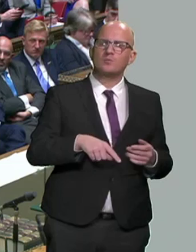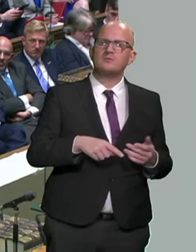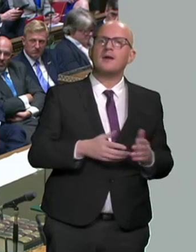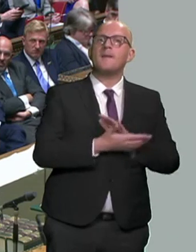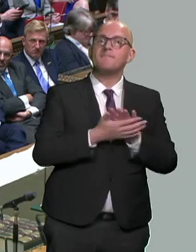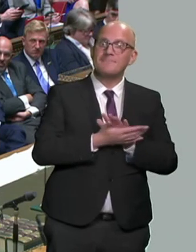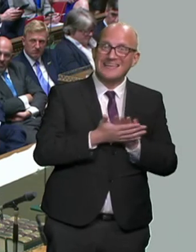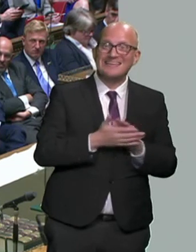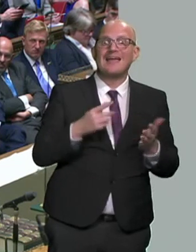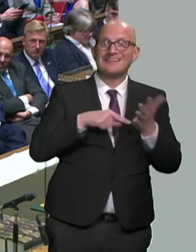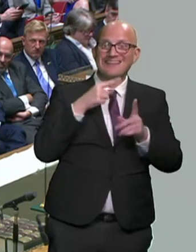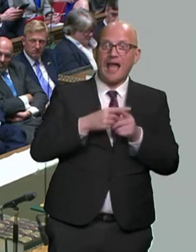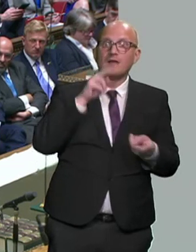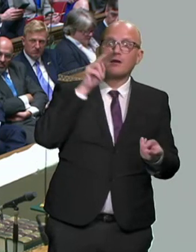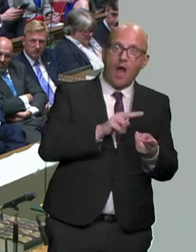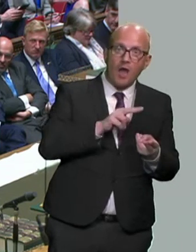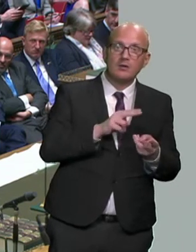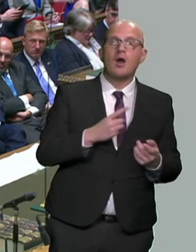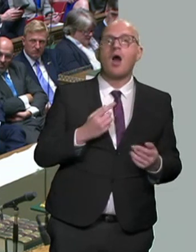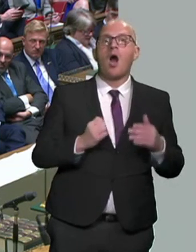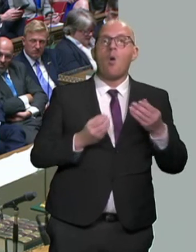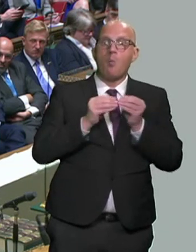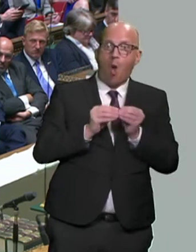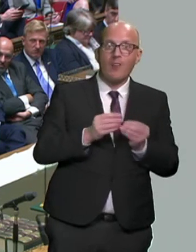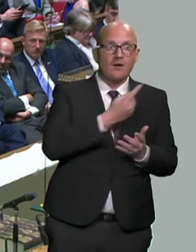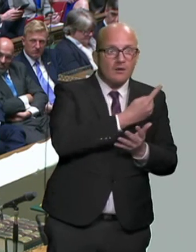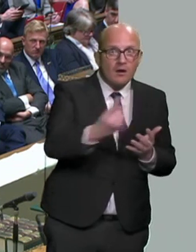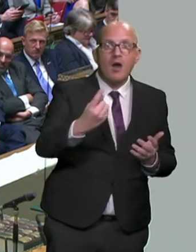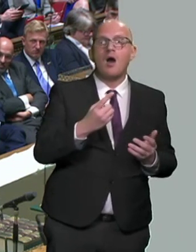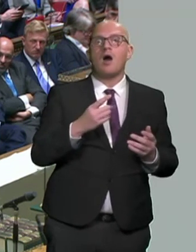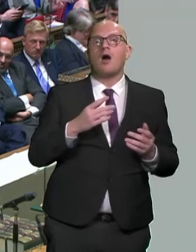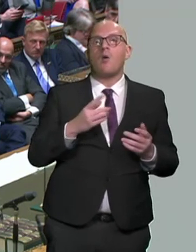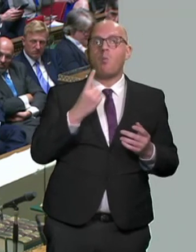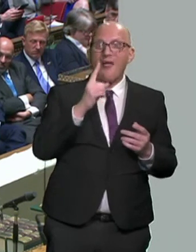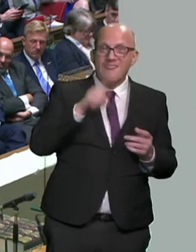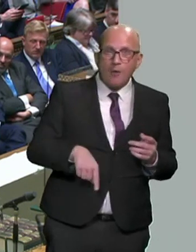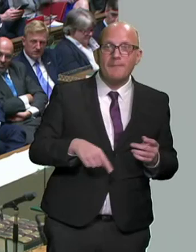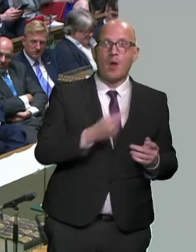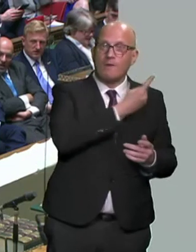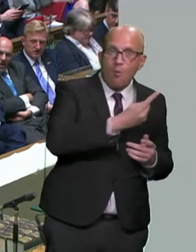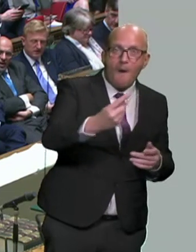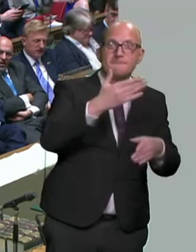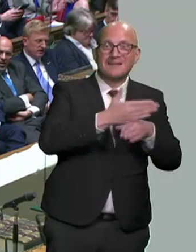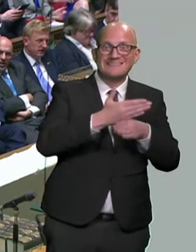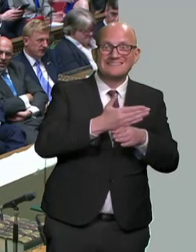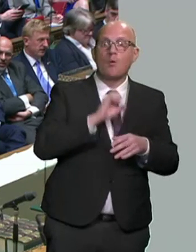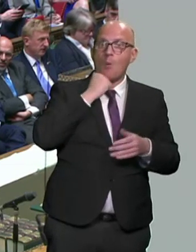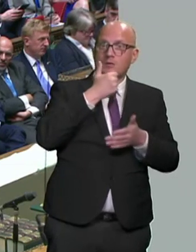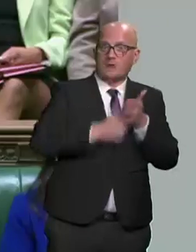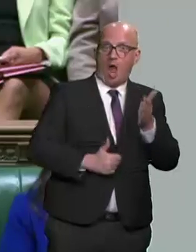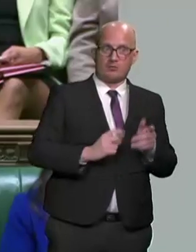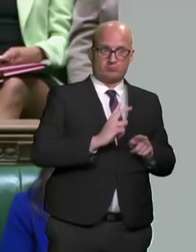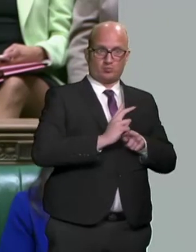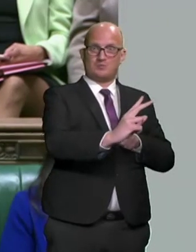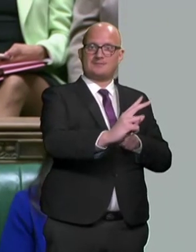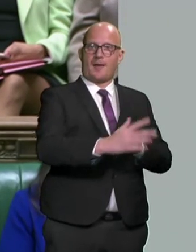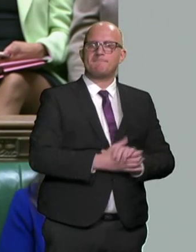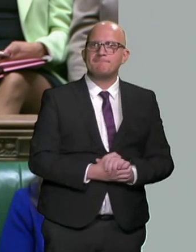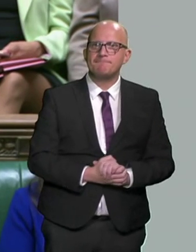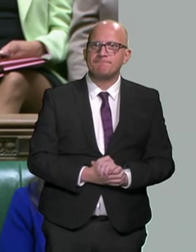That is a new tax cut worth up to £1,000 for half a million small businesses, starting in just two weeks’ time.